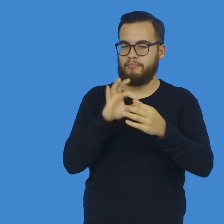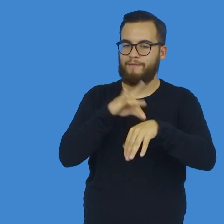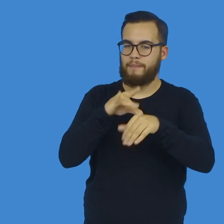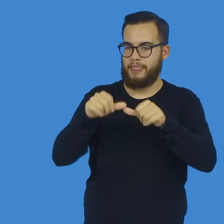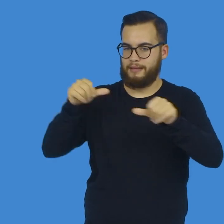enfermo